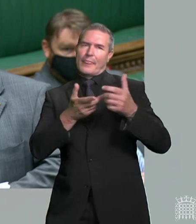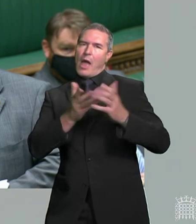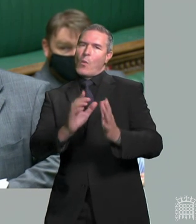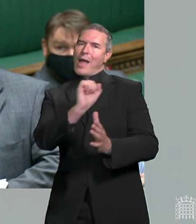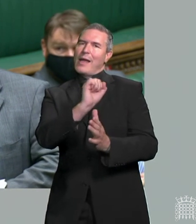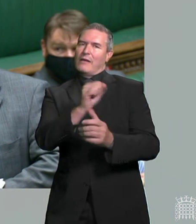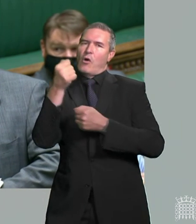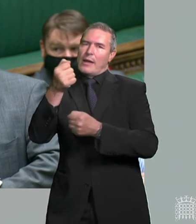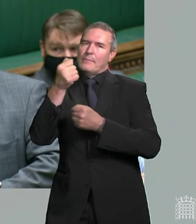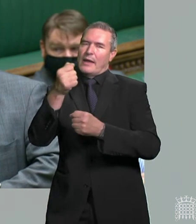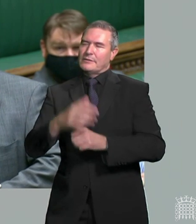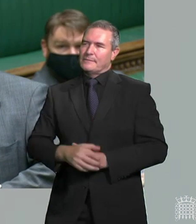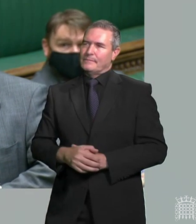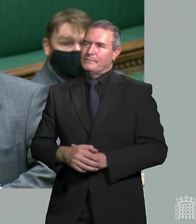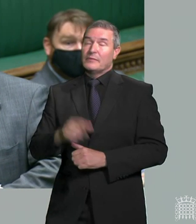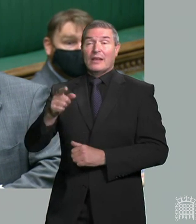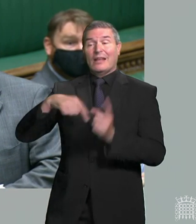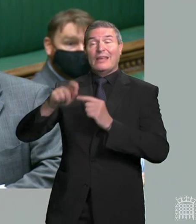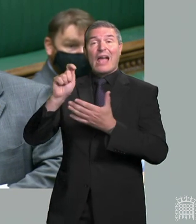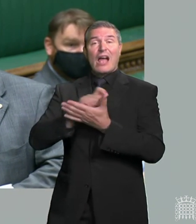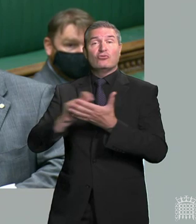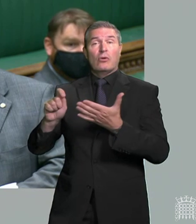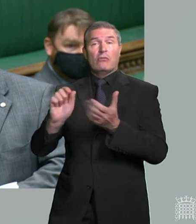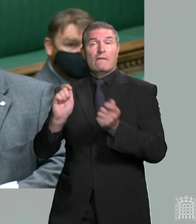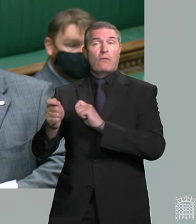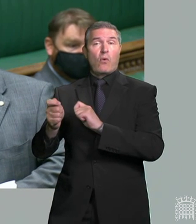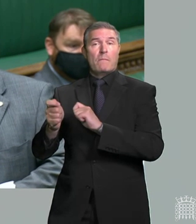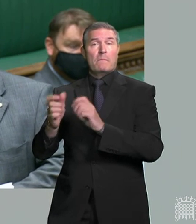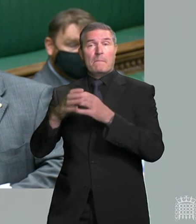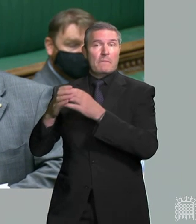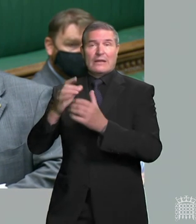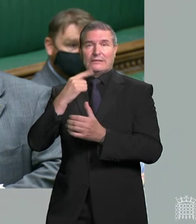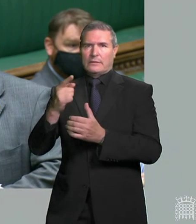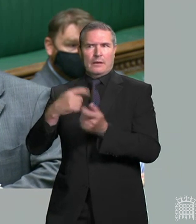The Electoral Reform Society says it could lead to voter